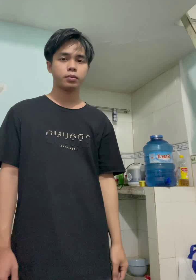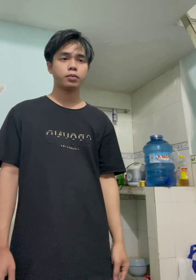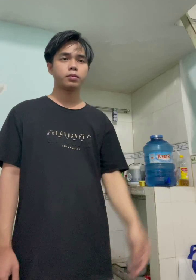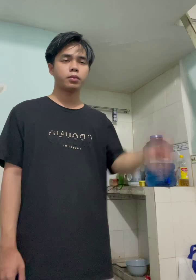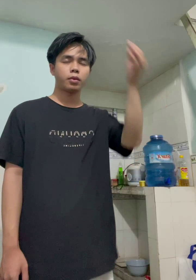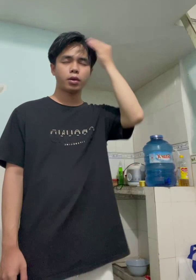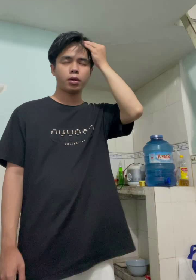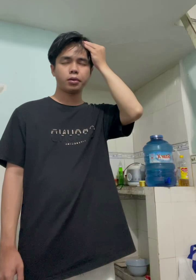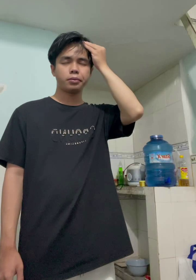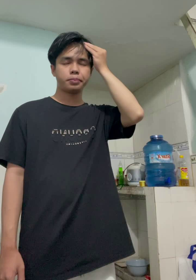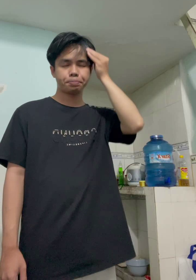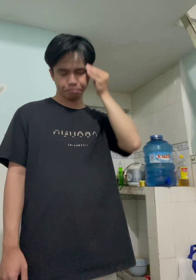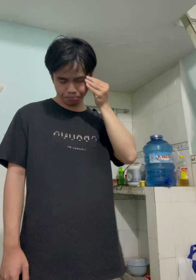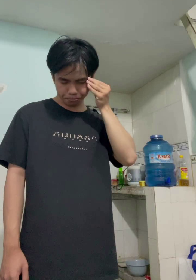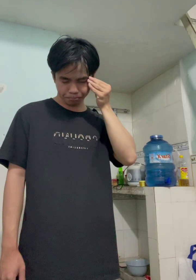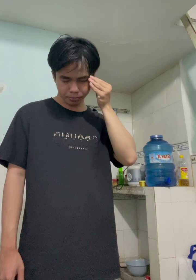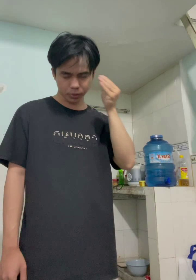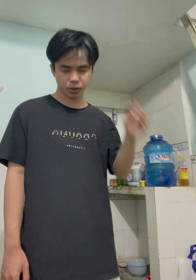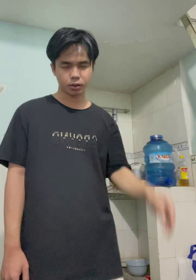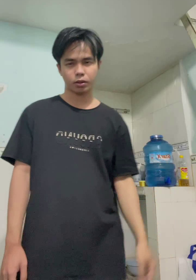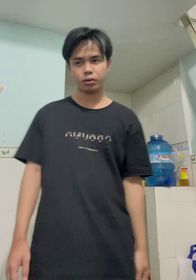benh